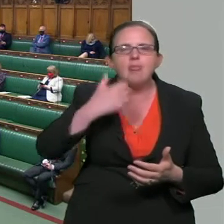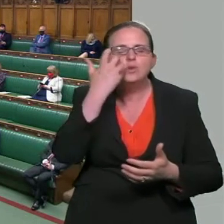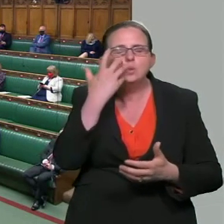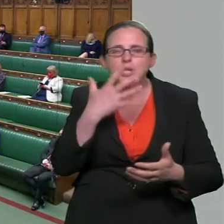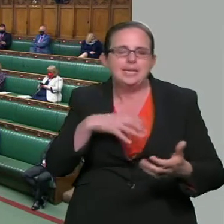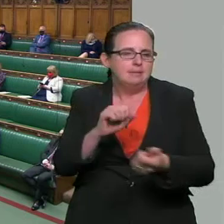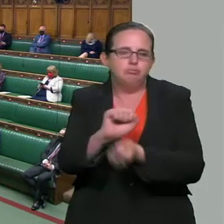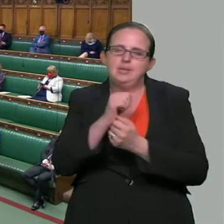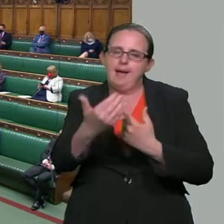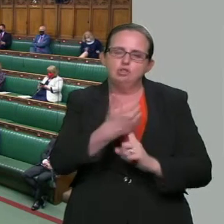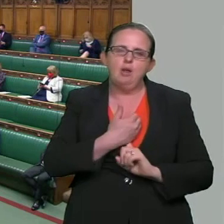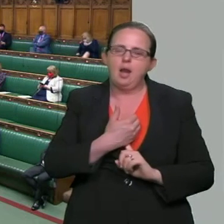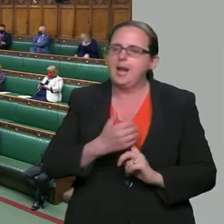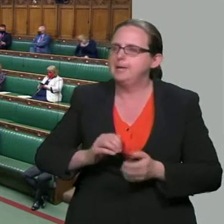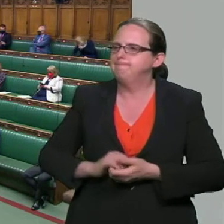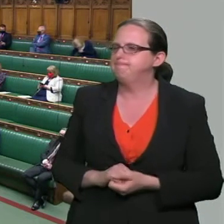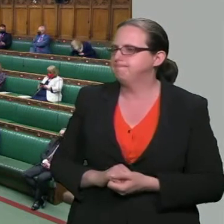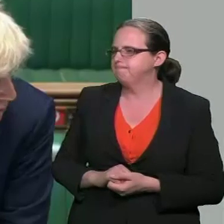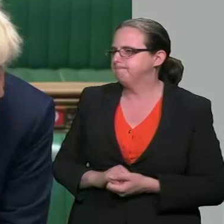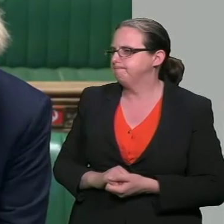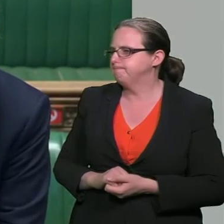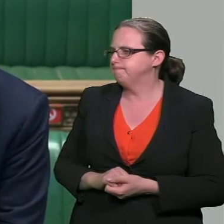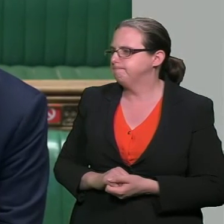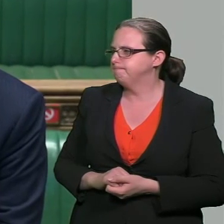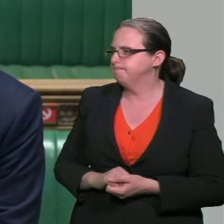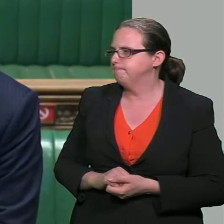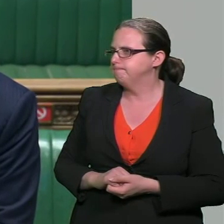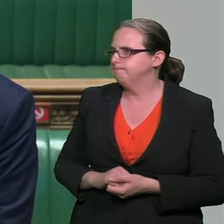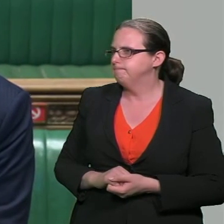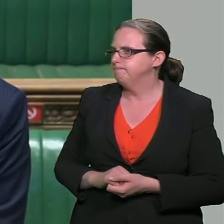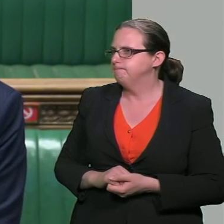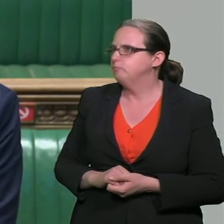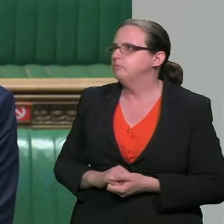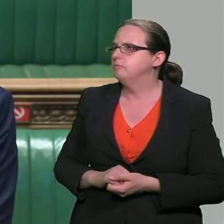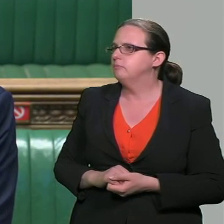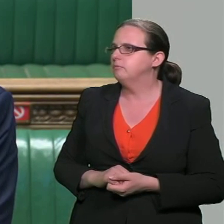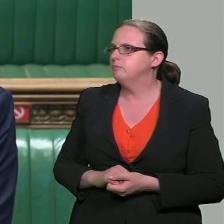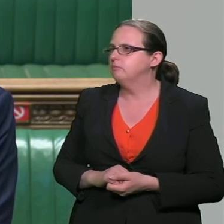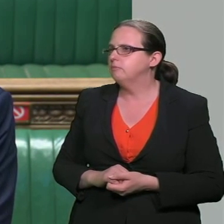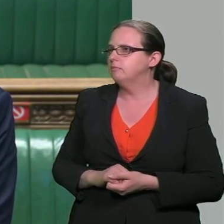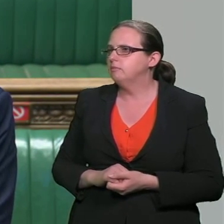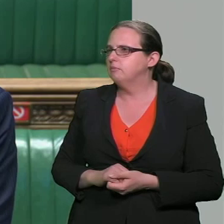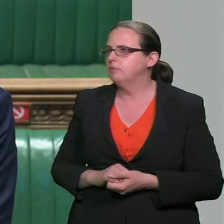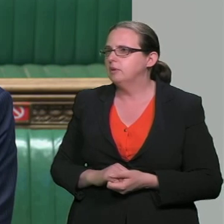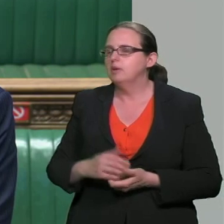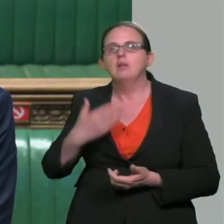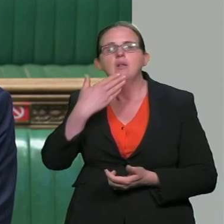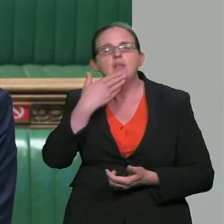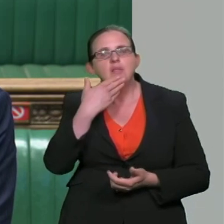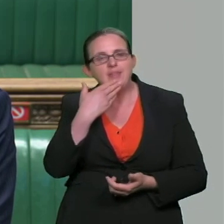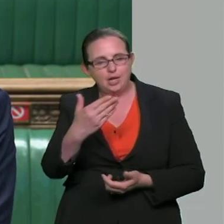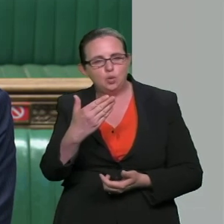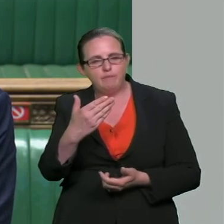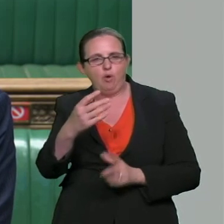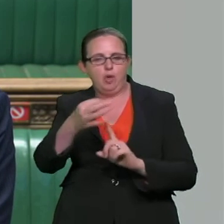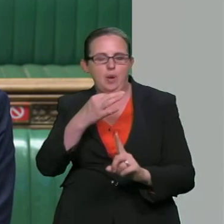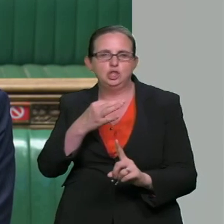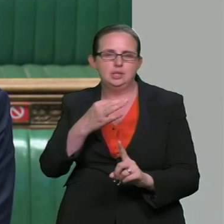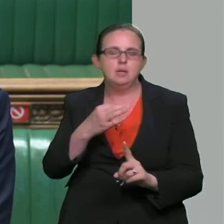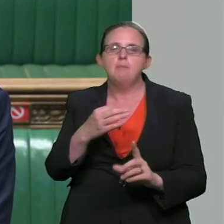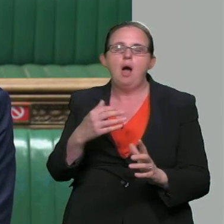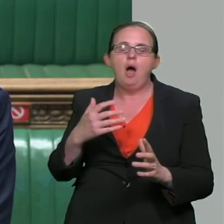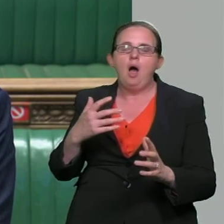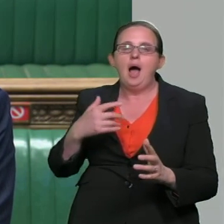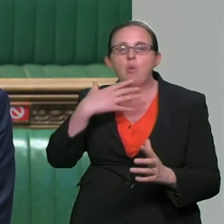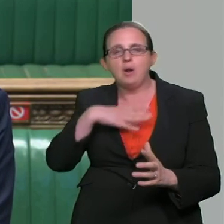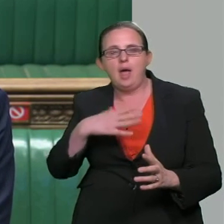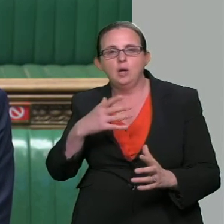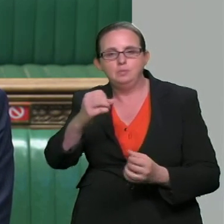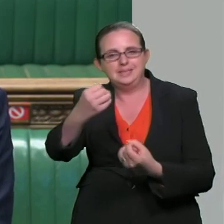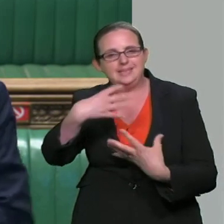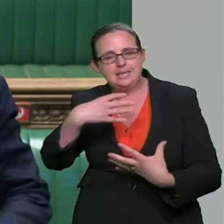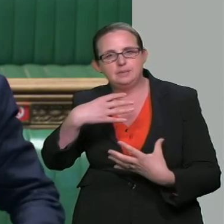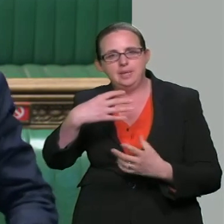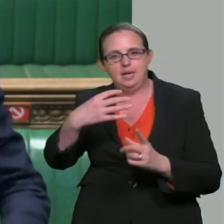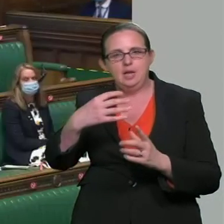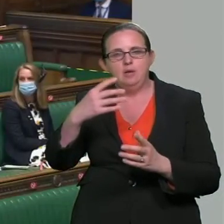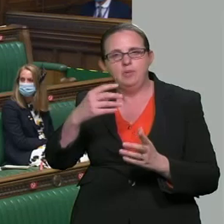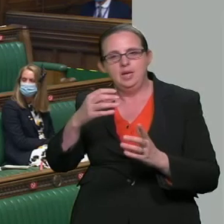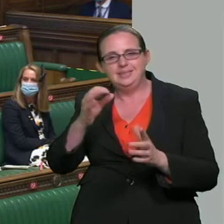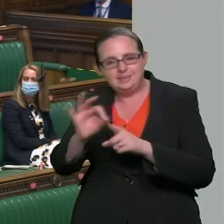I thank the honourable Gentleman for raising that case. I am afraid I had no advance notice of the question and cannot comment on the case, save to say that if he will send me details, we will get back to him as soon as we can.